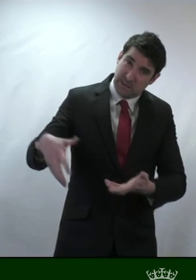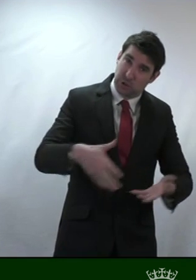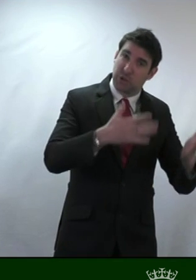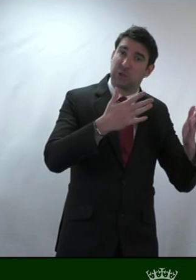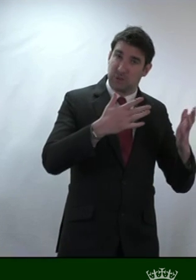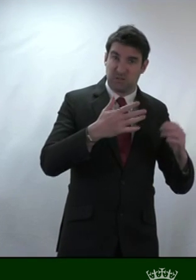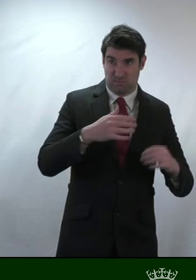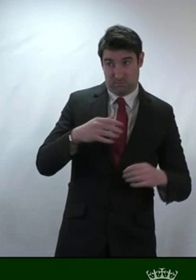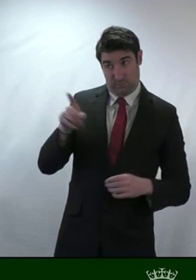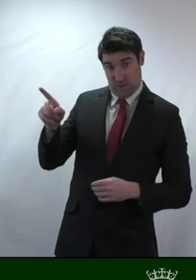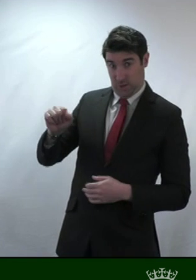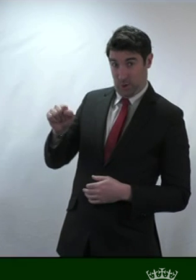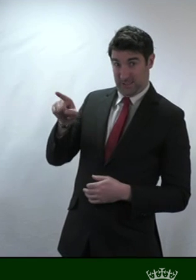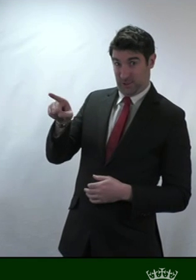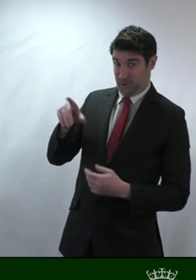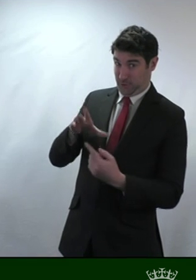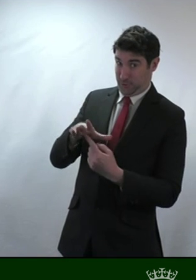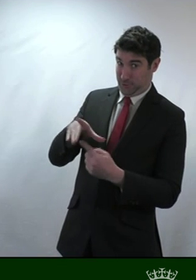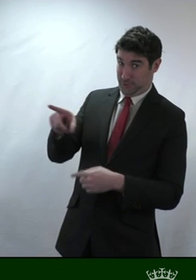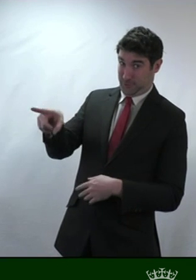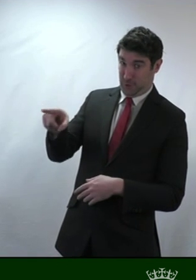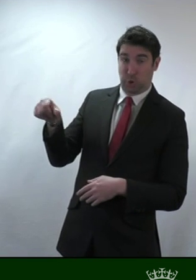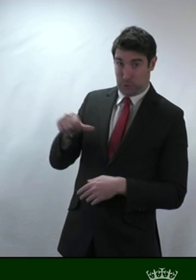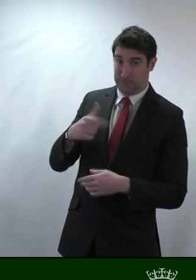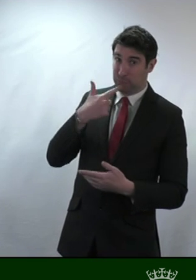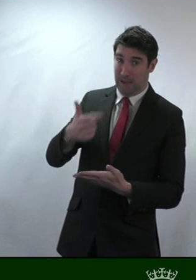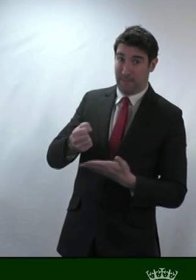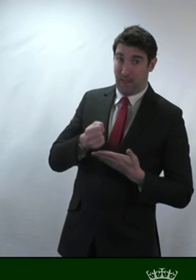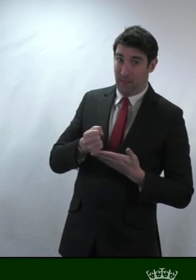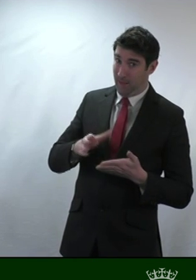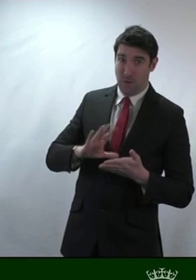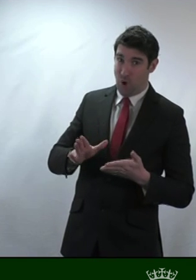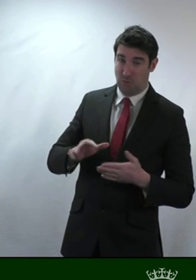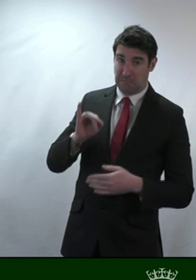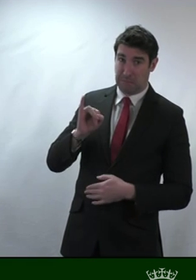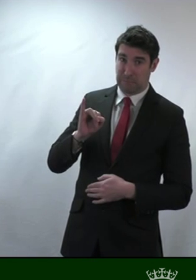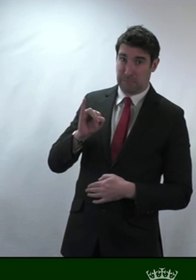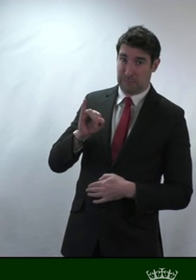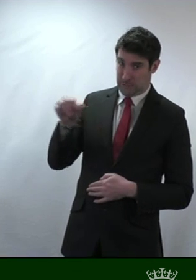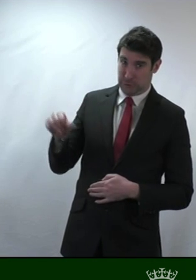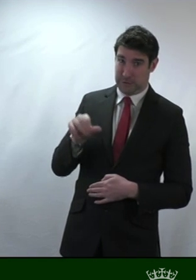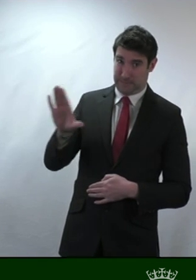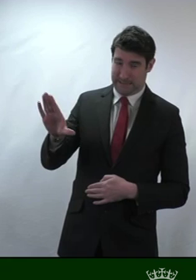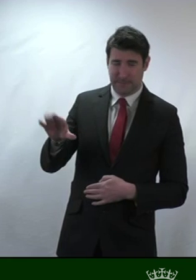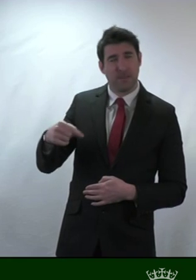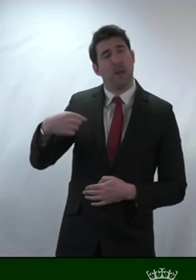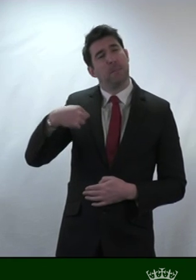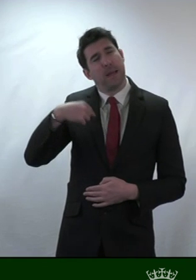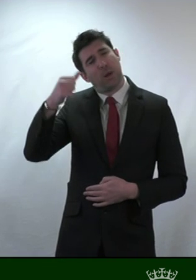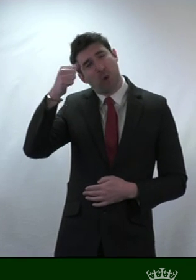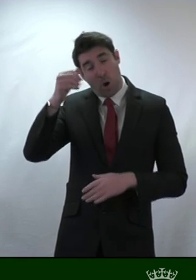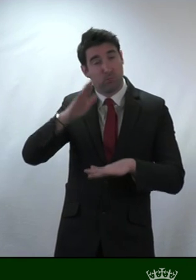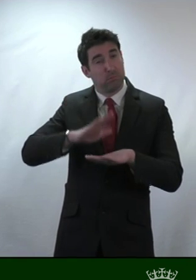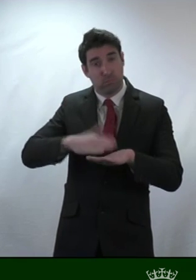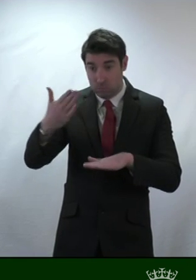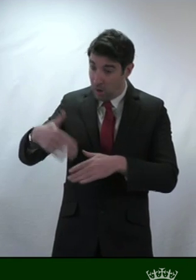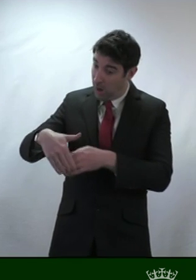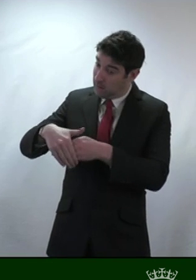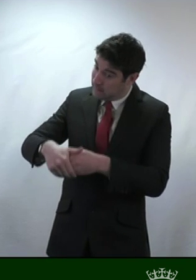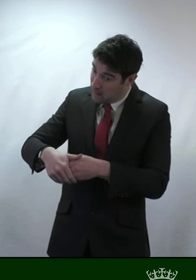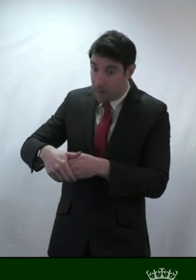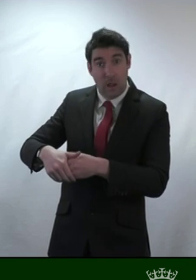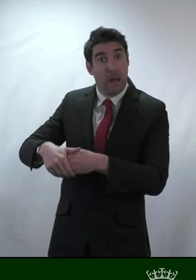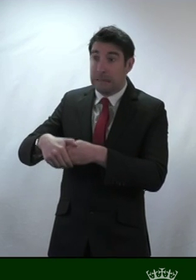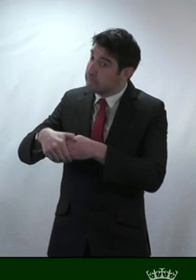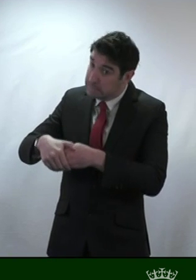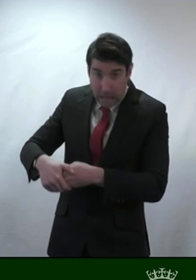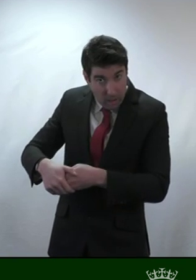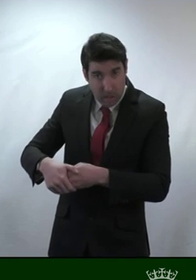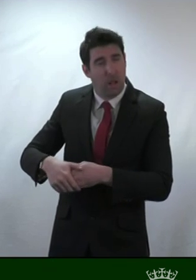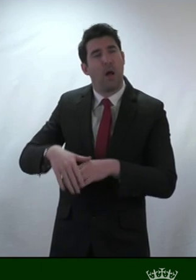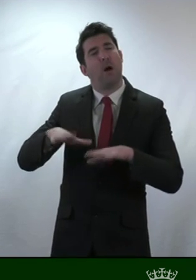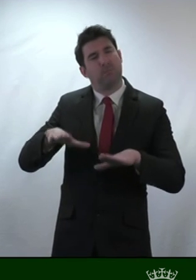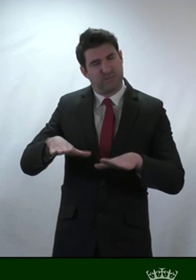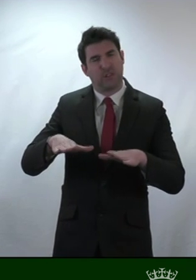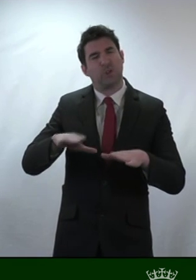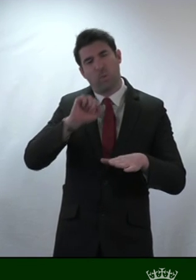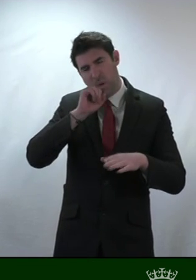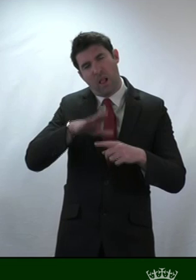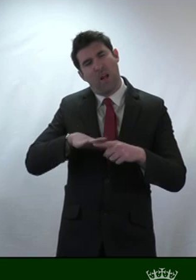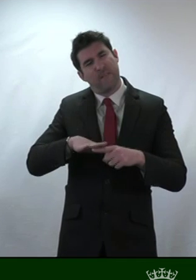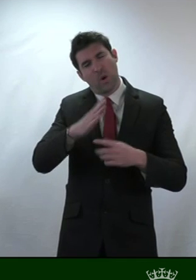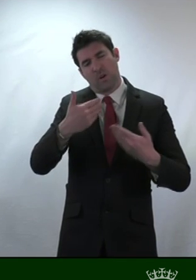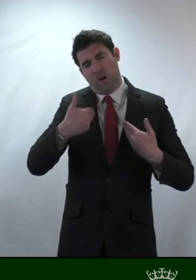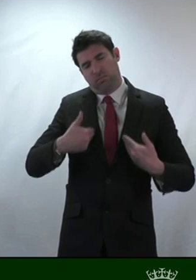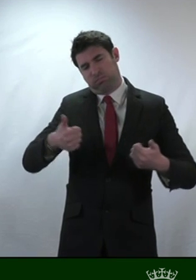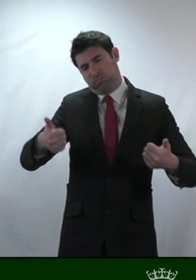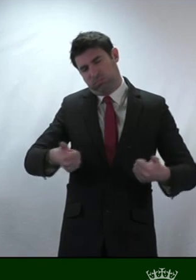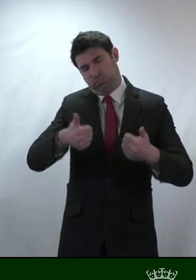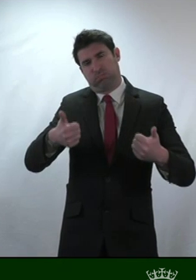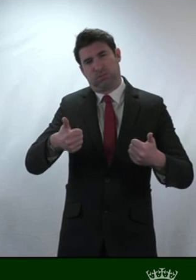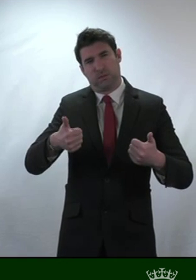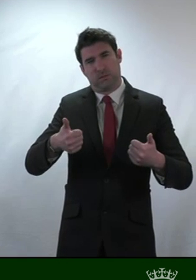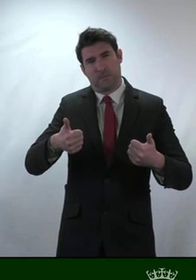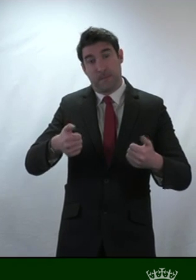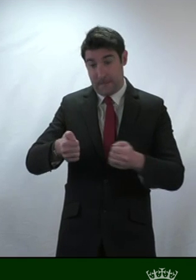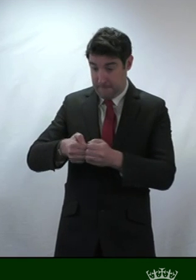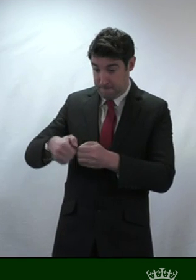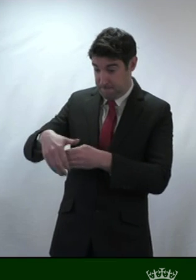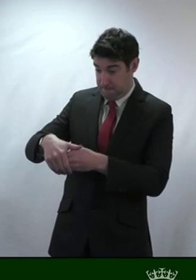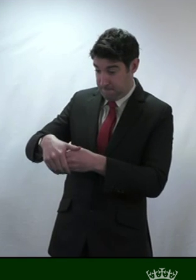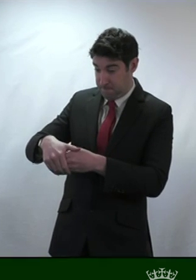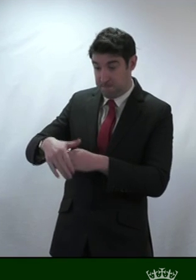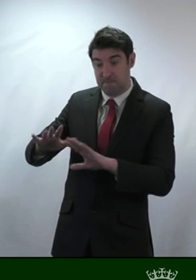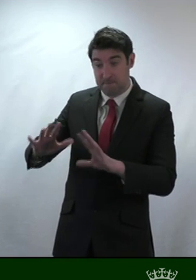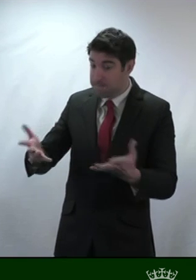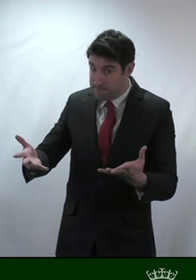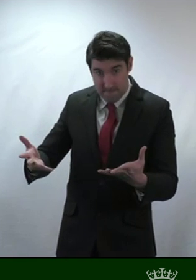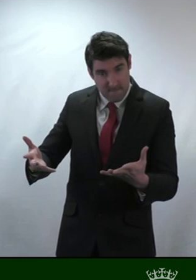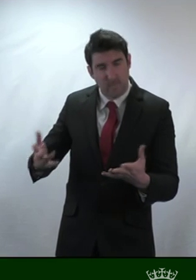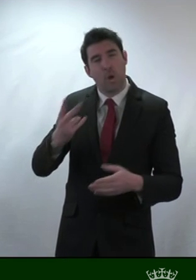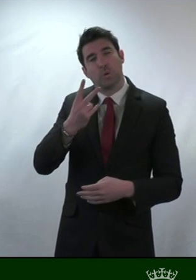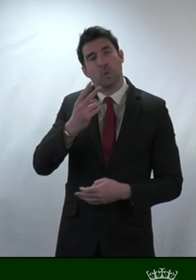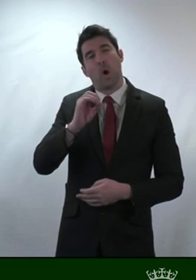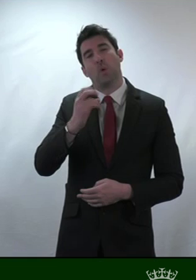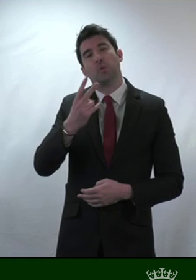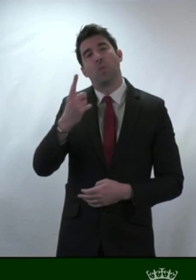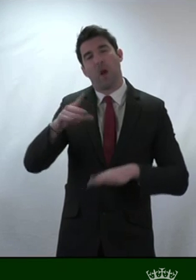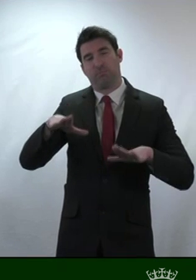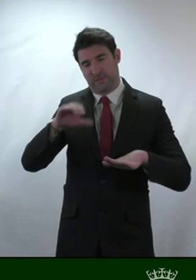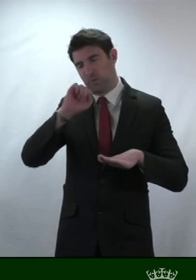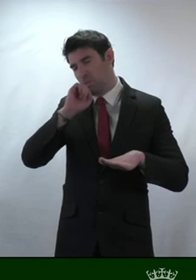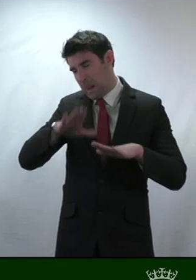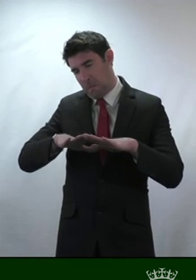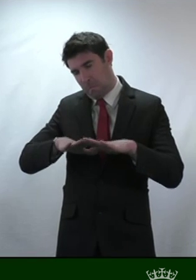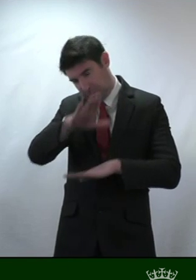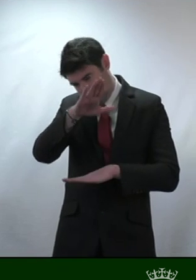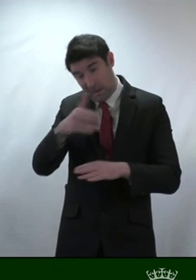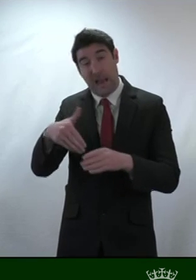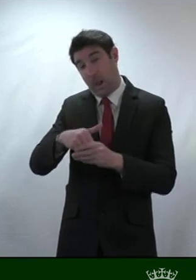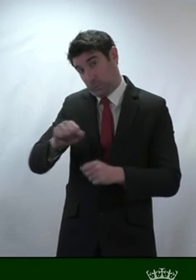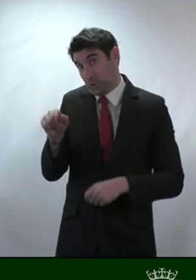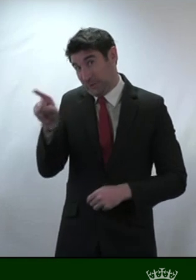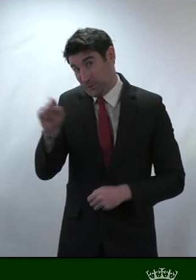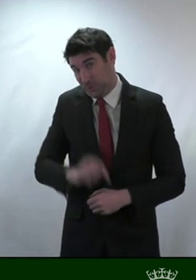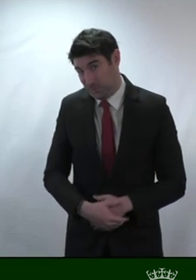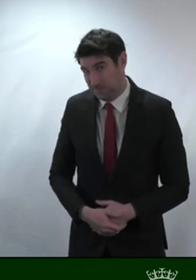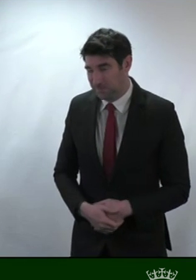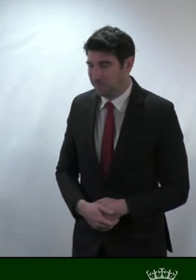Gentleman. Whatever happens in the next few days, I know that this country will prosper mightily on the terms that we agree with our European friends, and whatever those terms may be—whether they are Australian or Canadian—he can go forward with a high heart and confidence into 2021, knowing that there are great opportunities for Scotland and the rest of the UK.